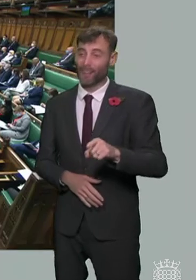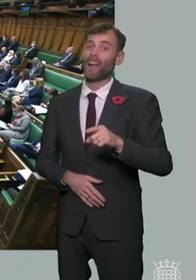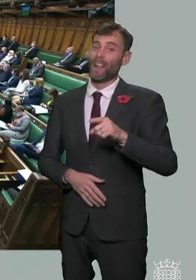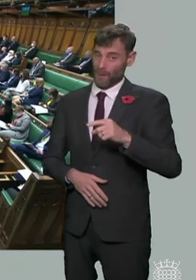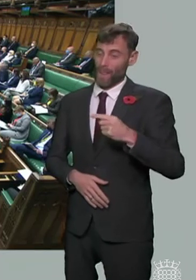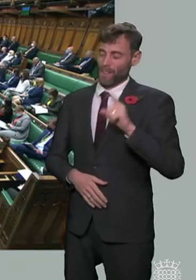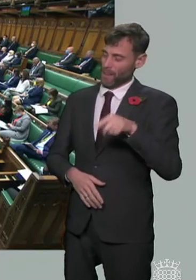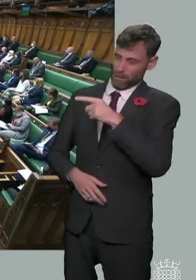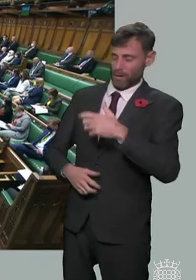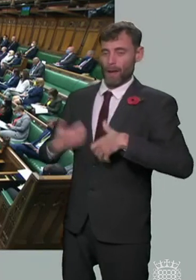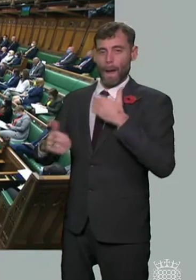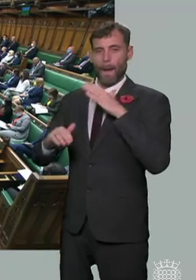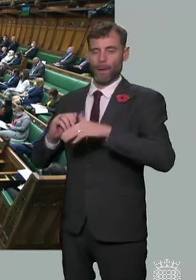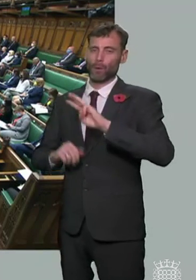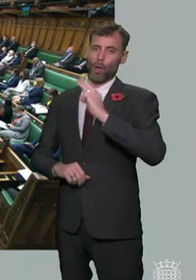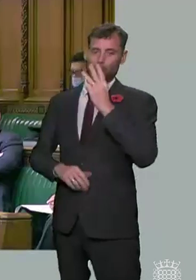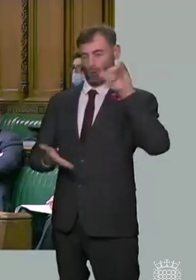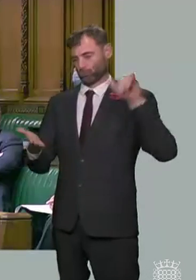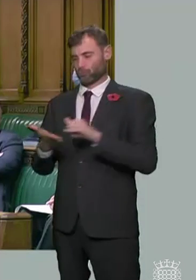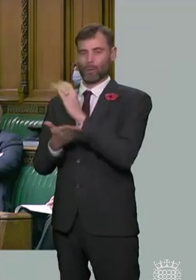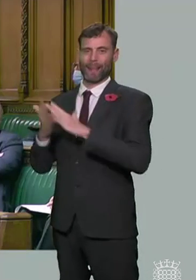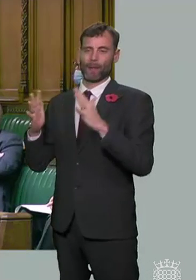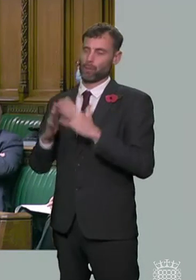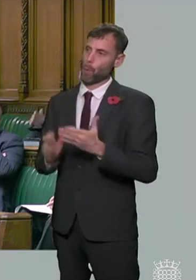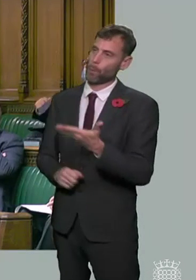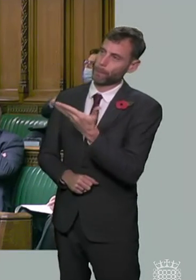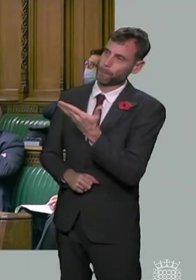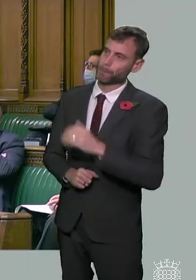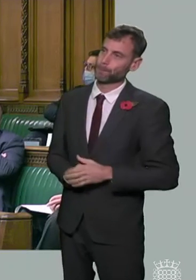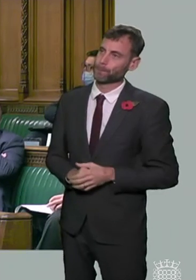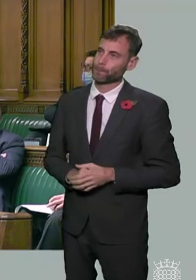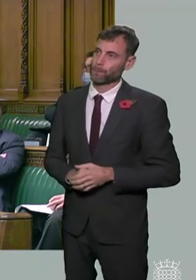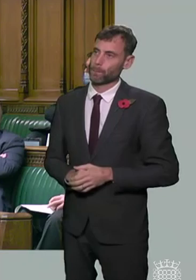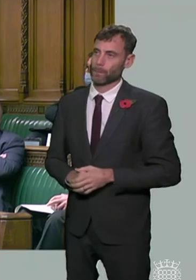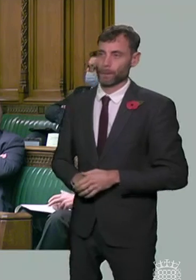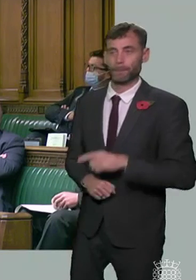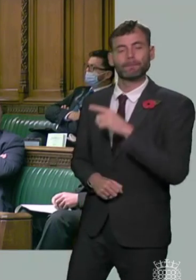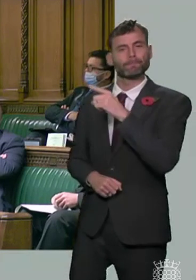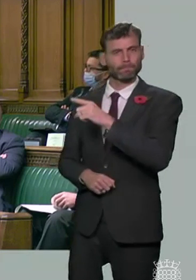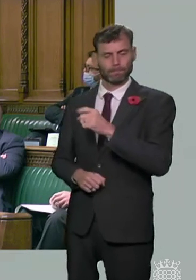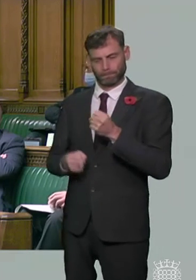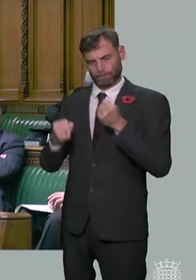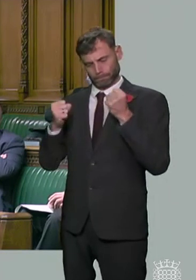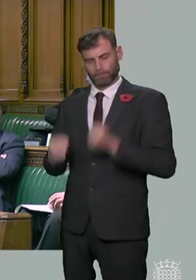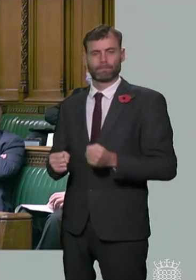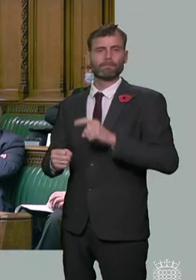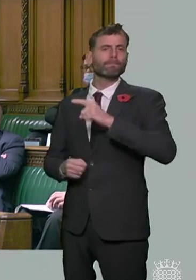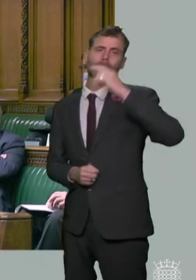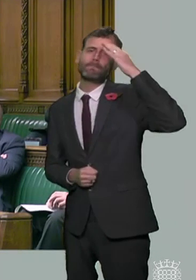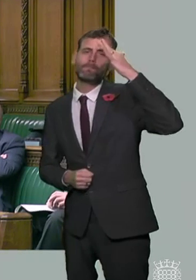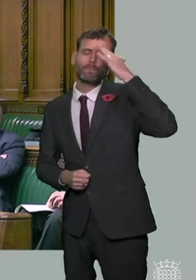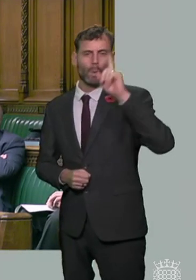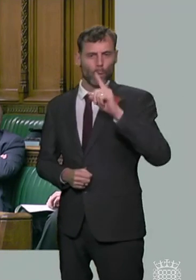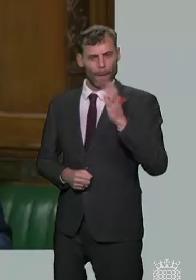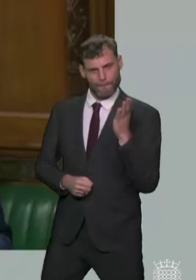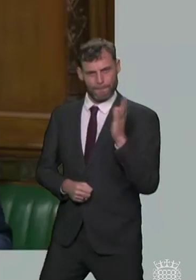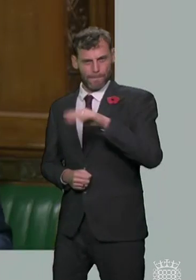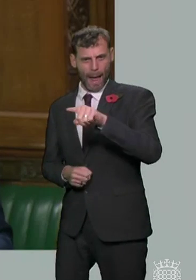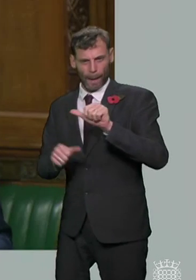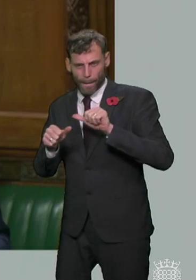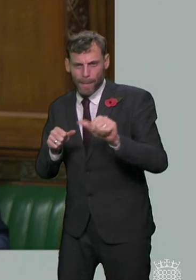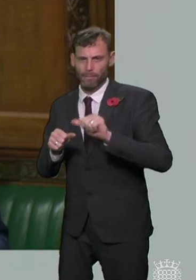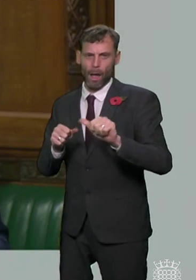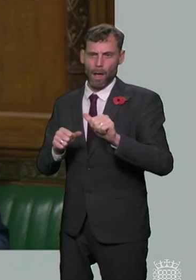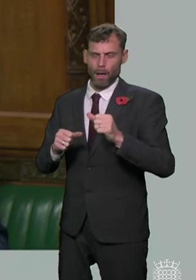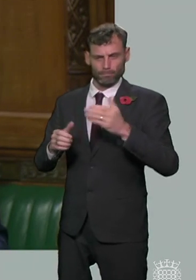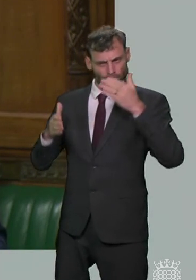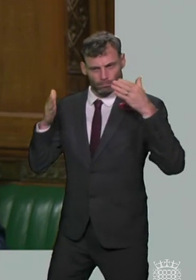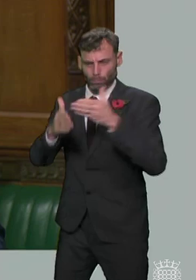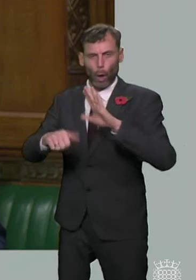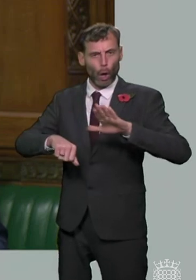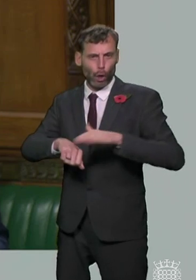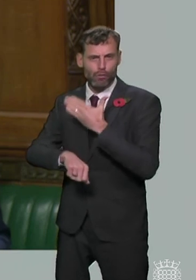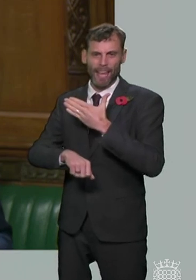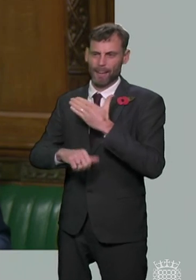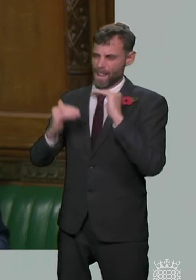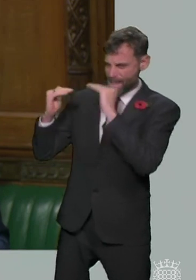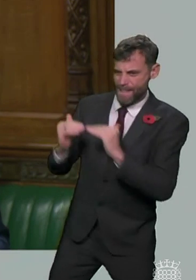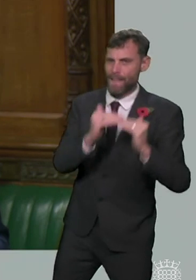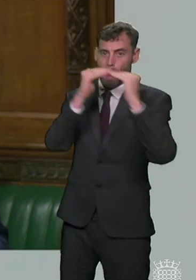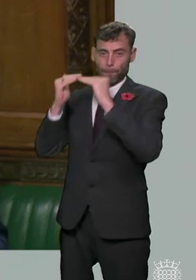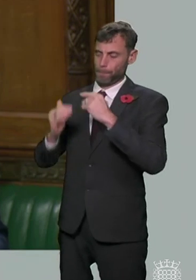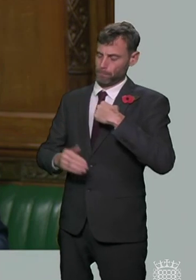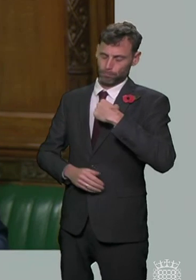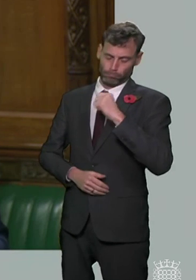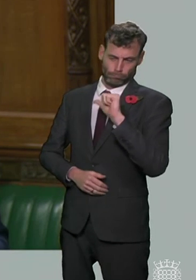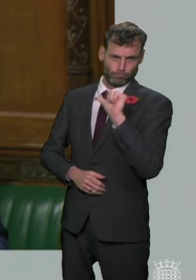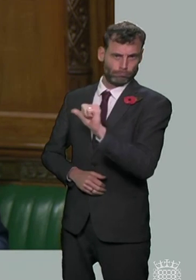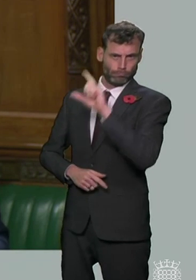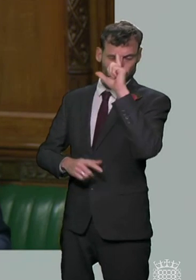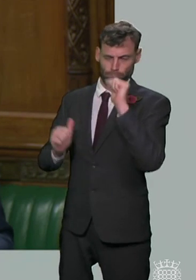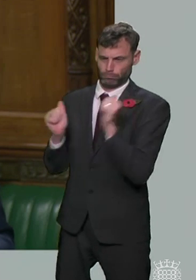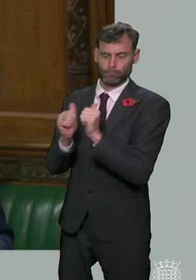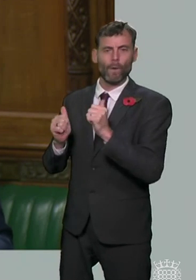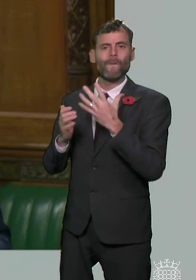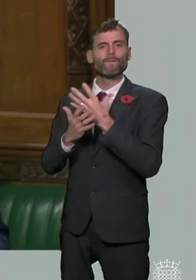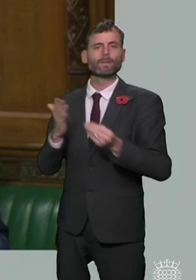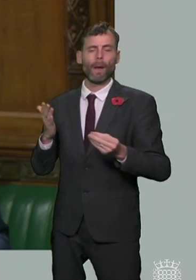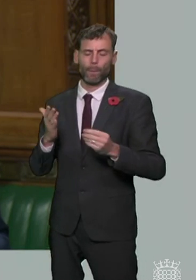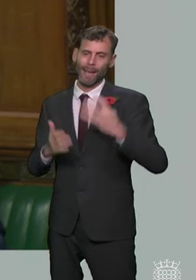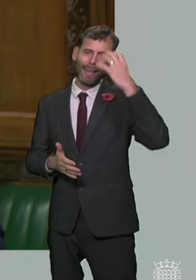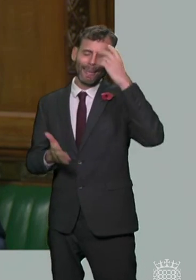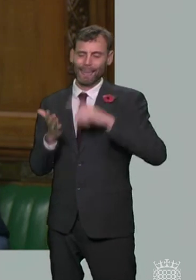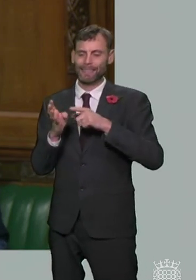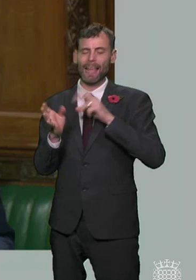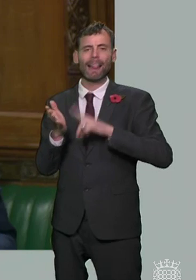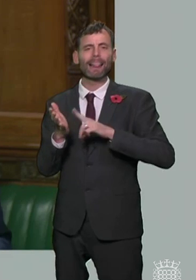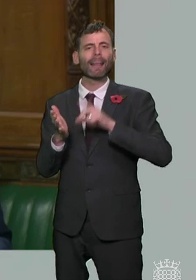I share my right honourable Friend’s commitment to building back better, building back greener and levelling up, and I have a project that would deliver on all those things: rebuilding the ageing Queen Elizabeth Hospital in King’s Lynn.